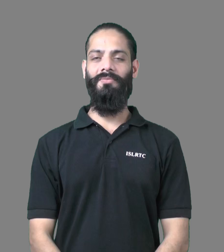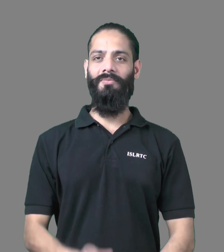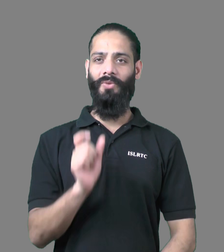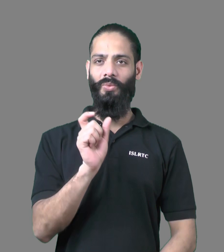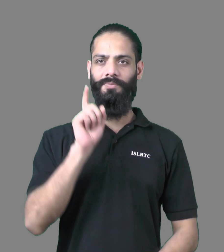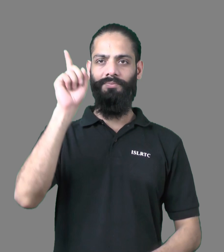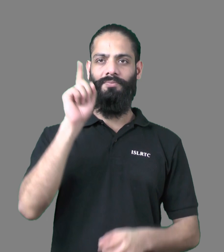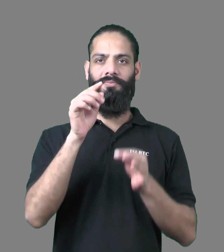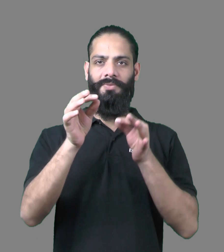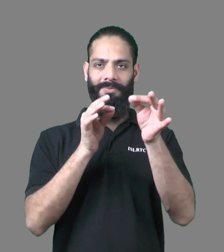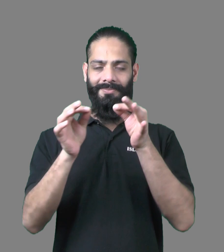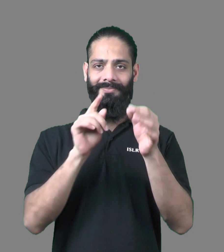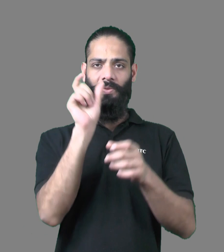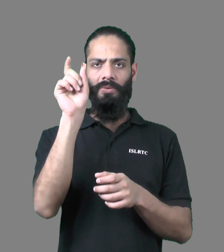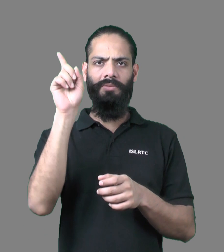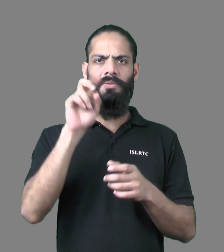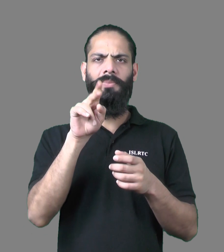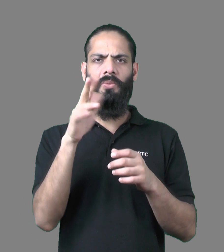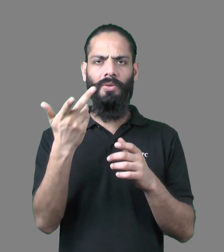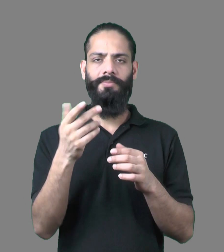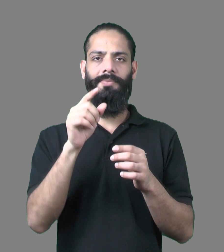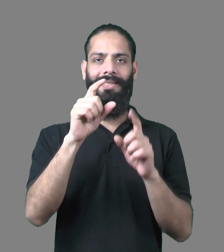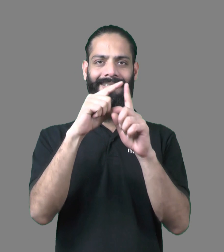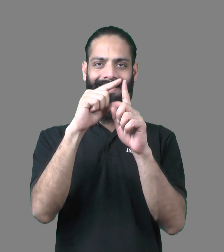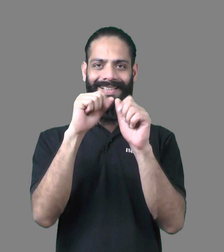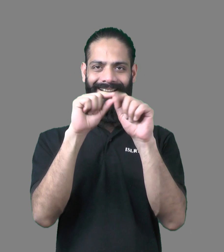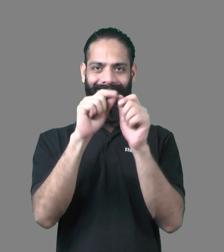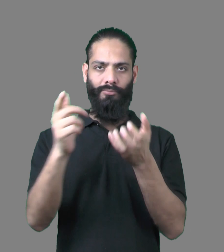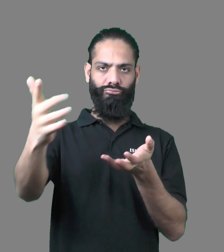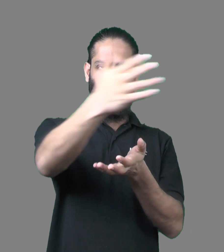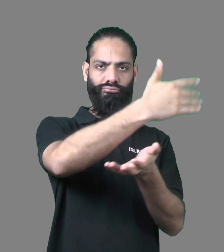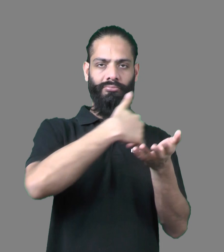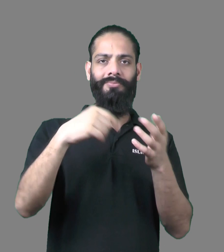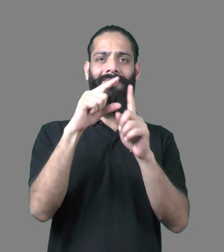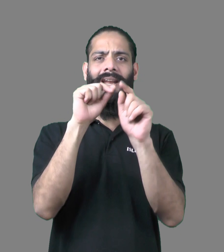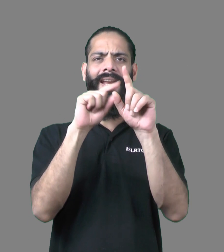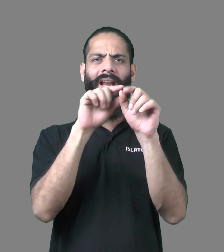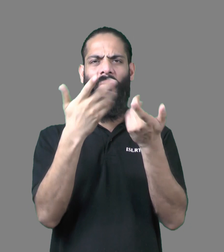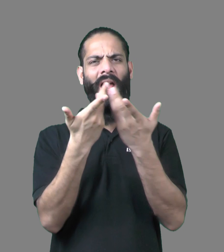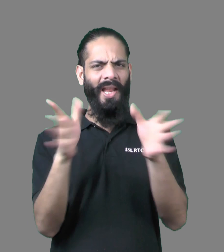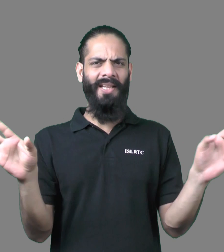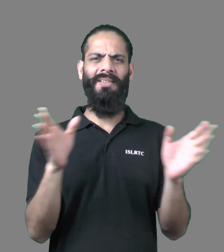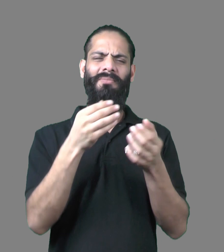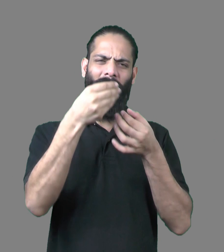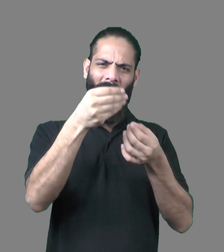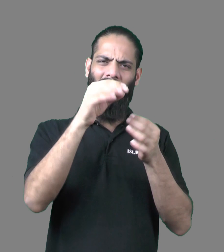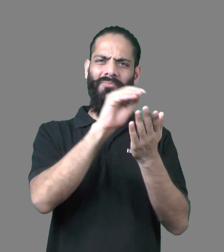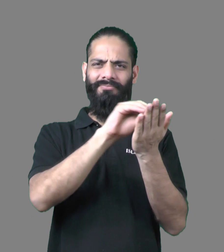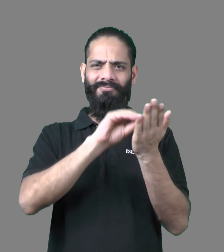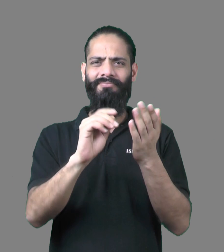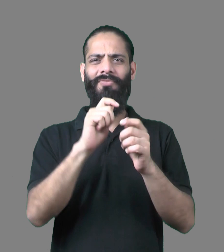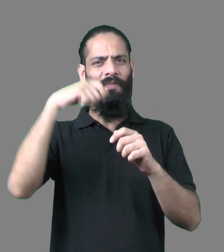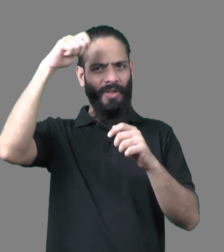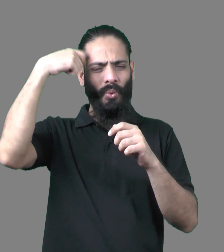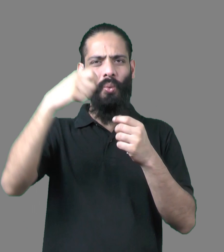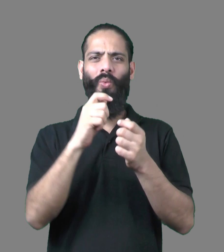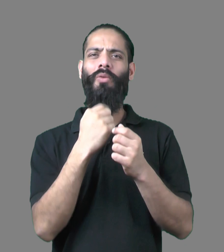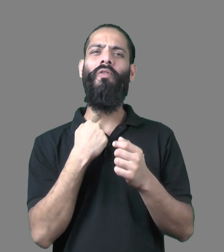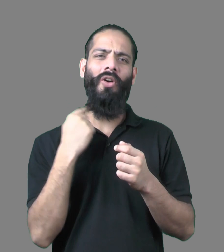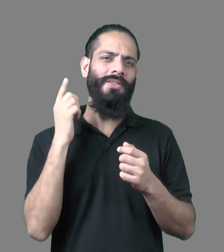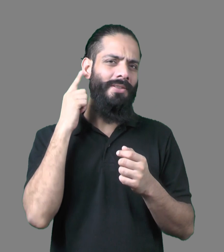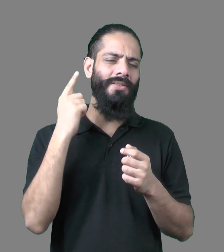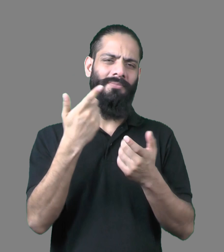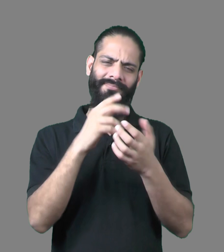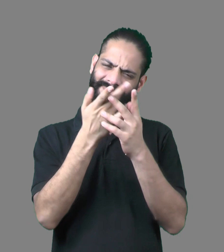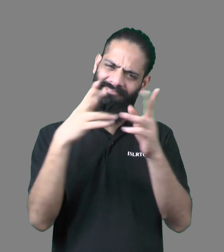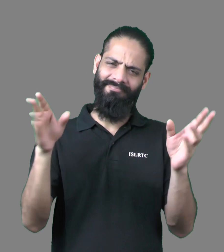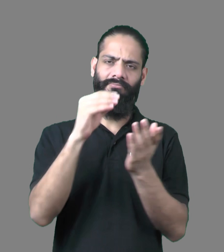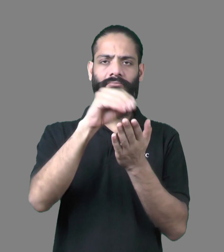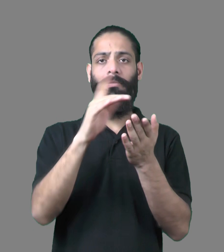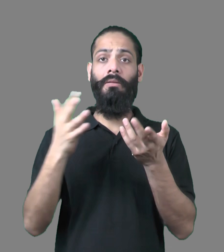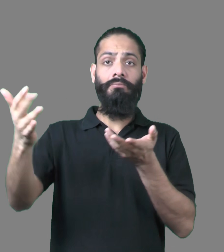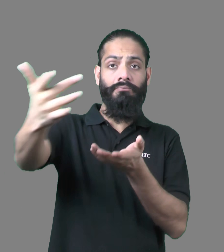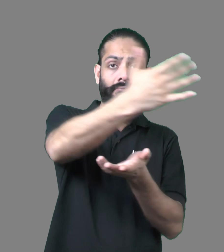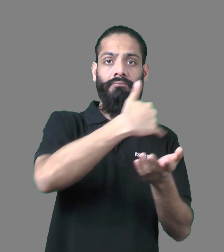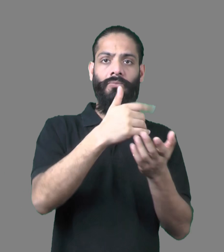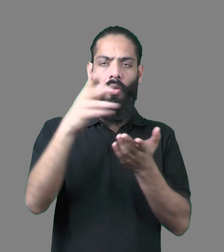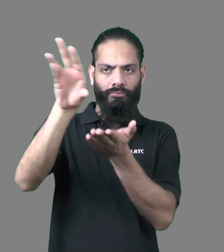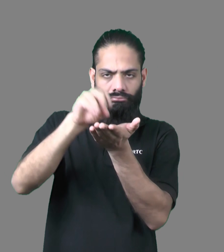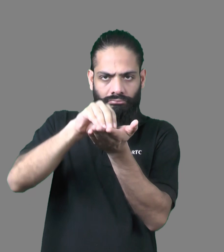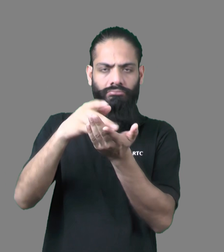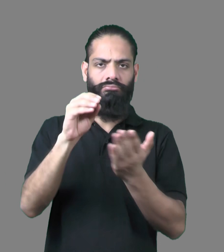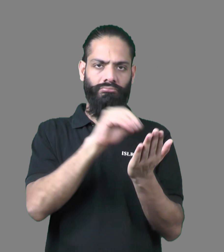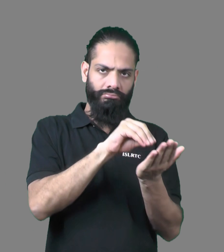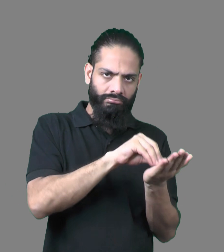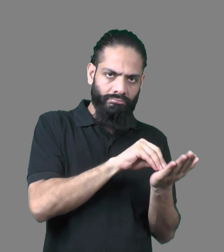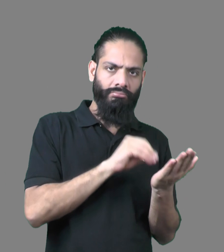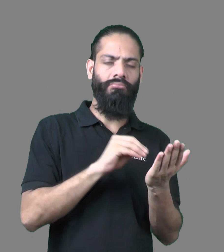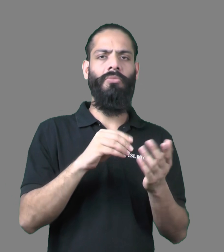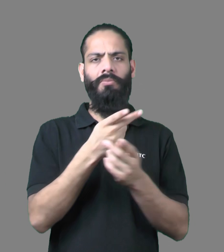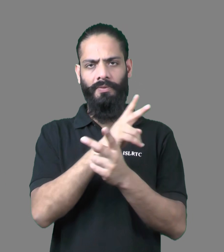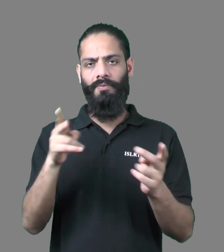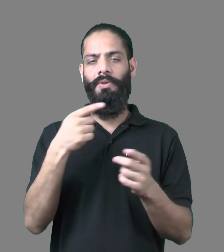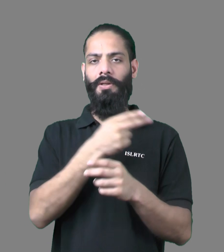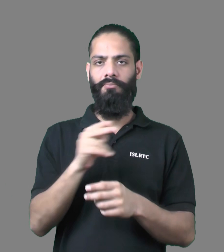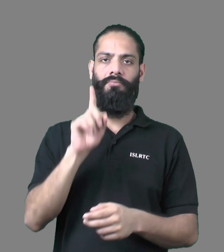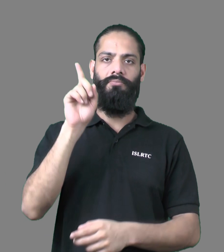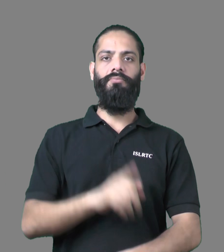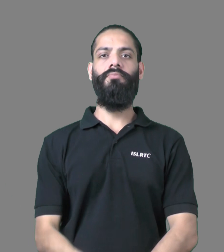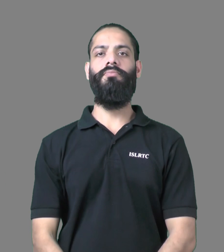Collect data